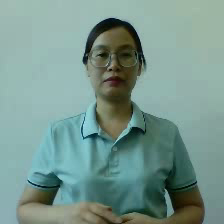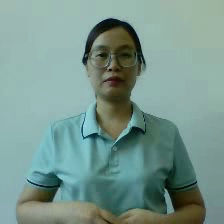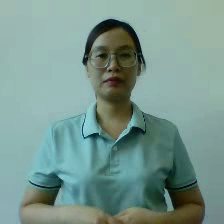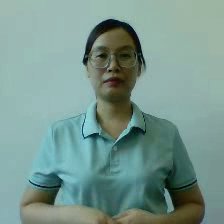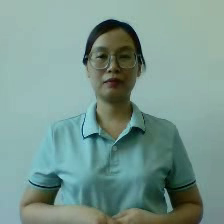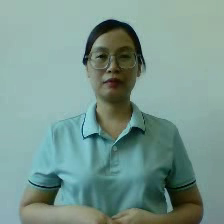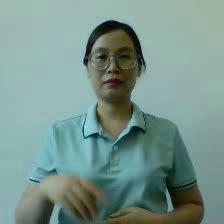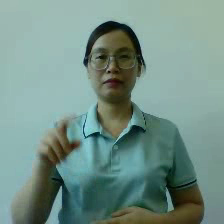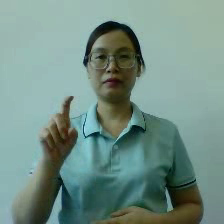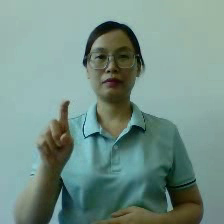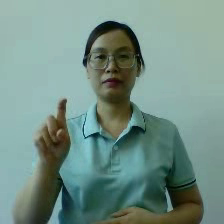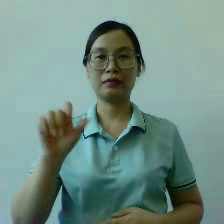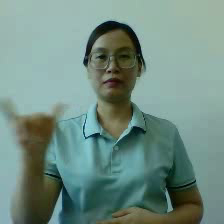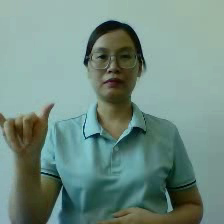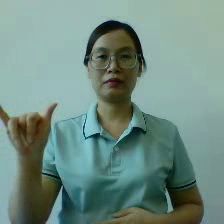Đồng ý